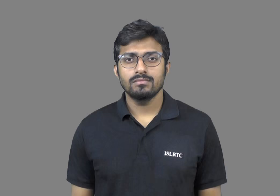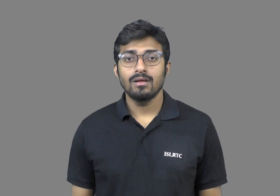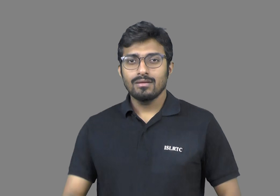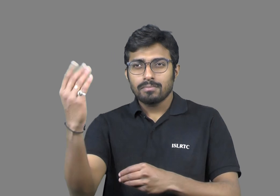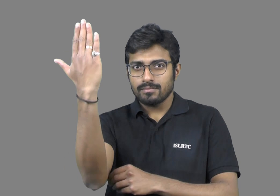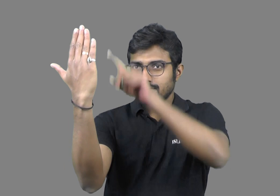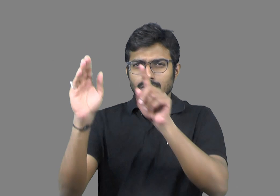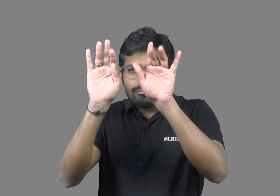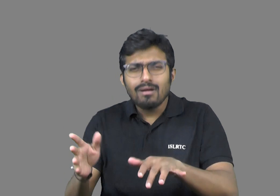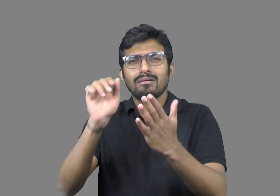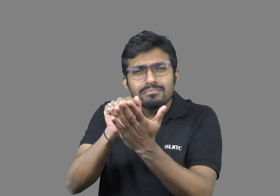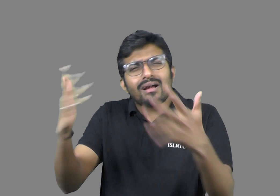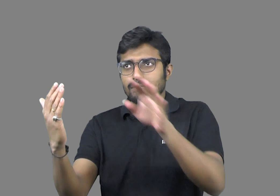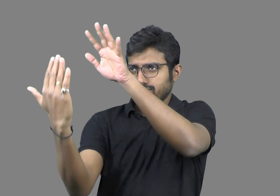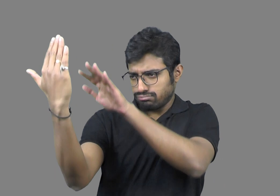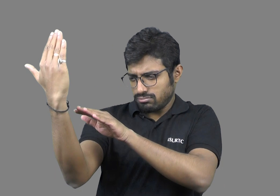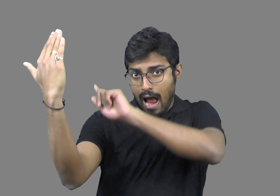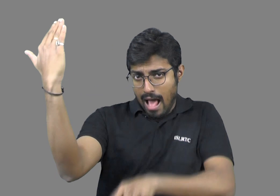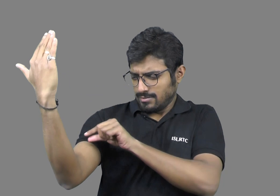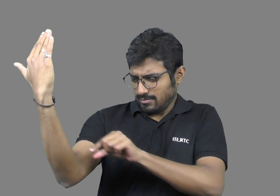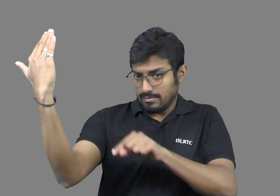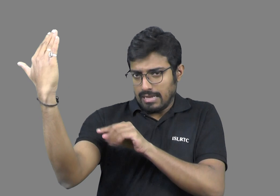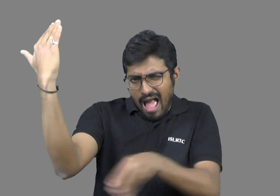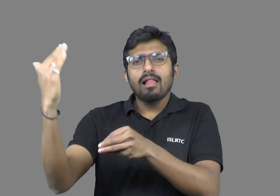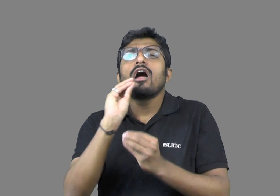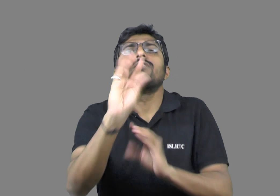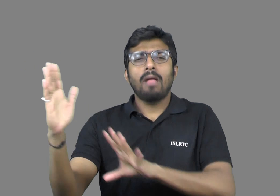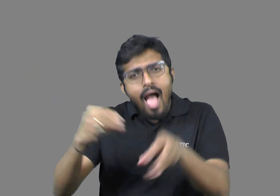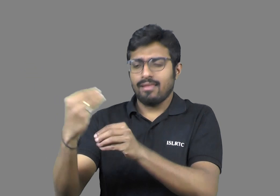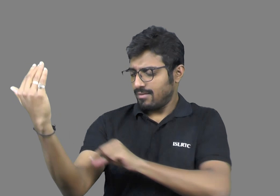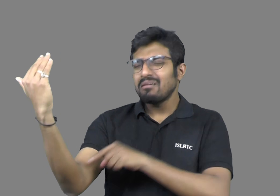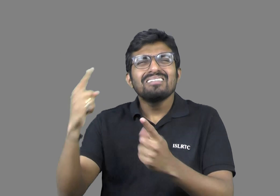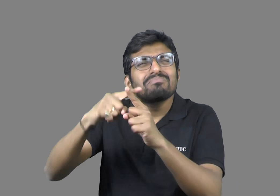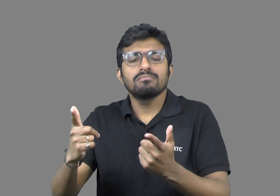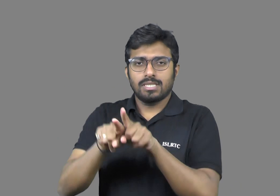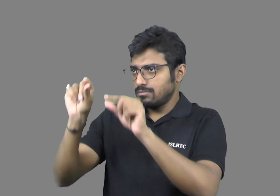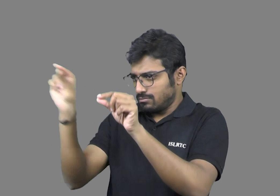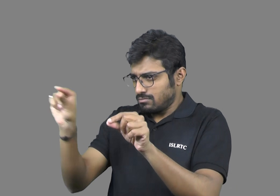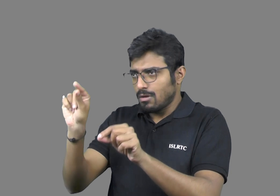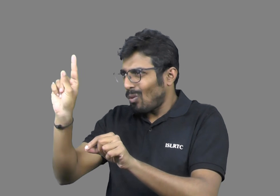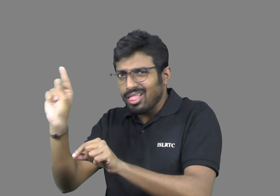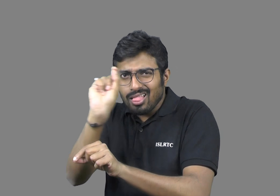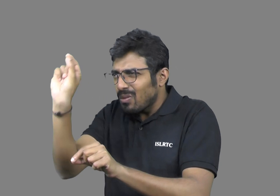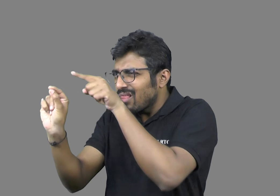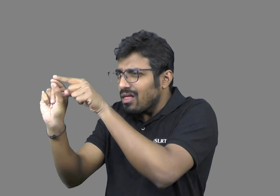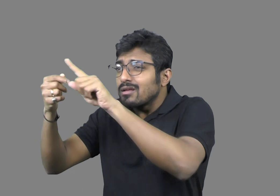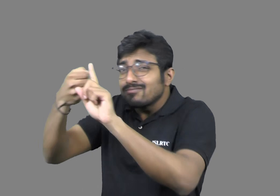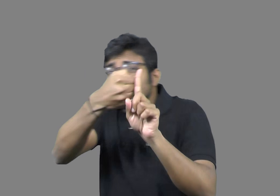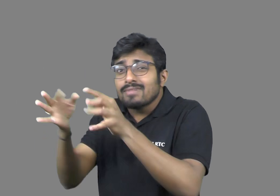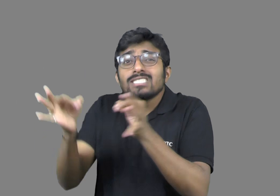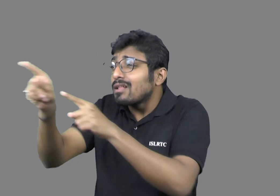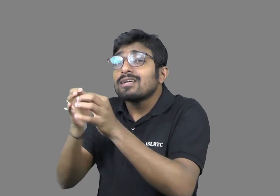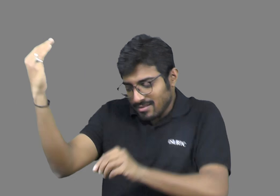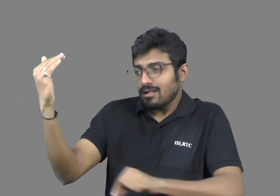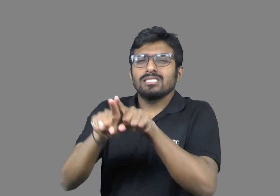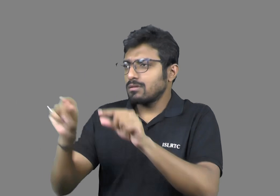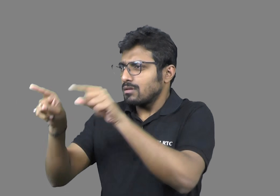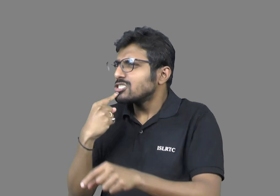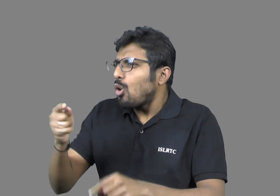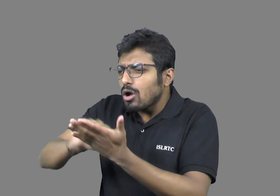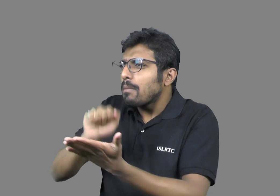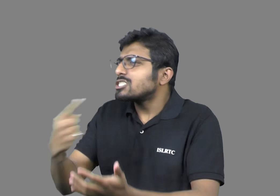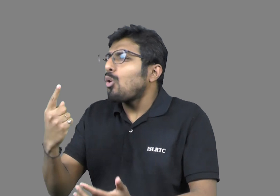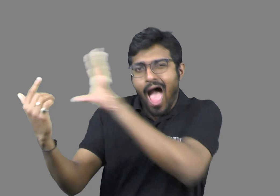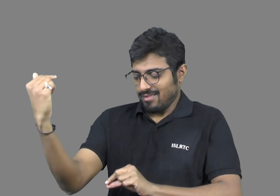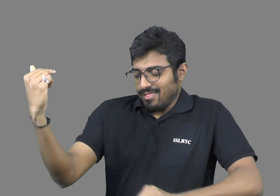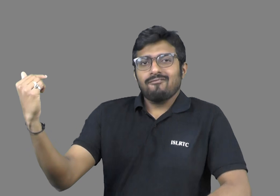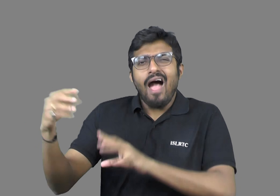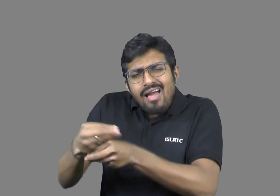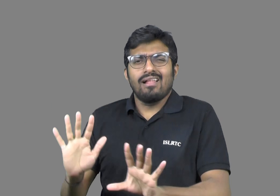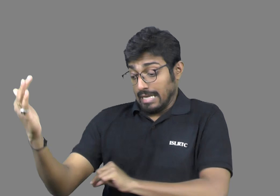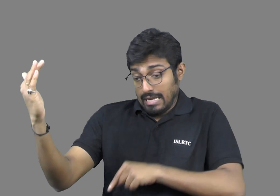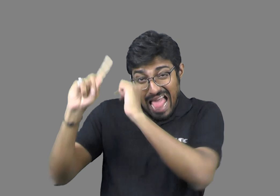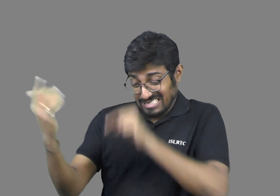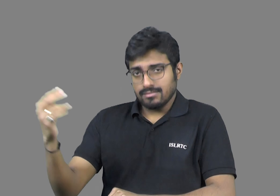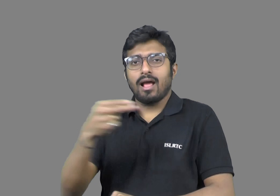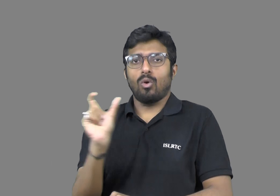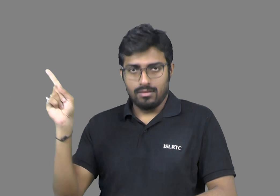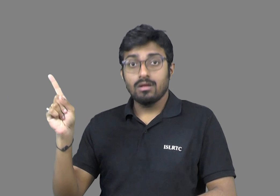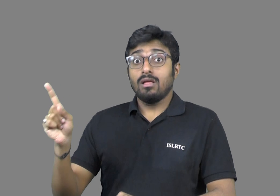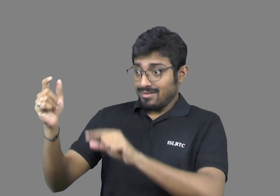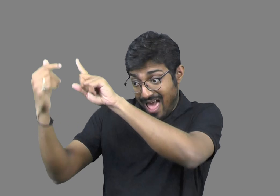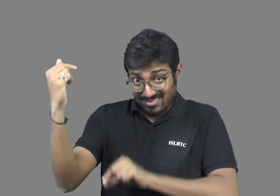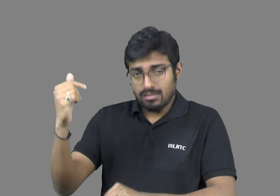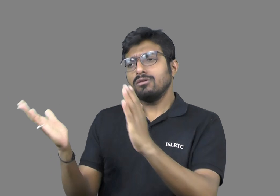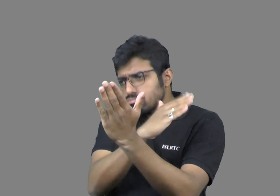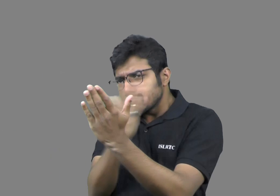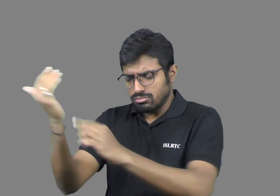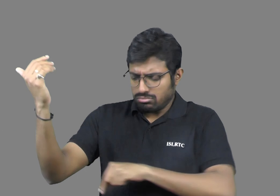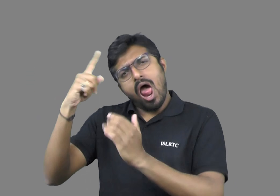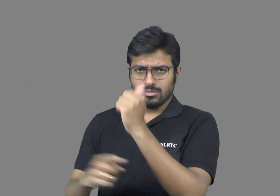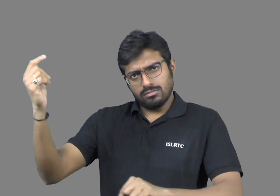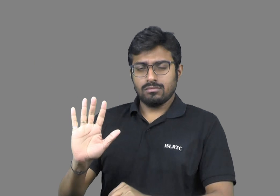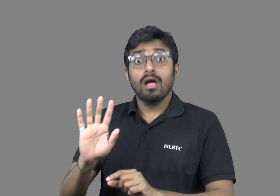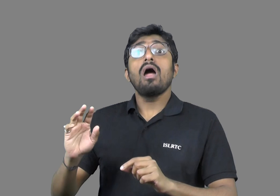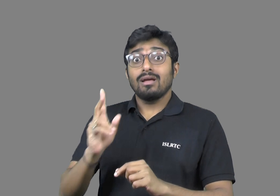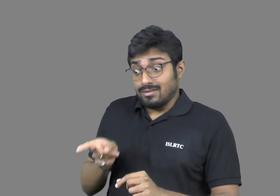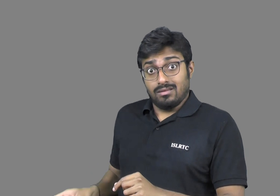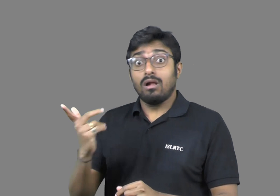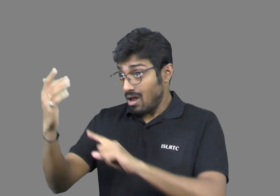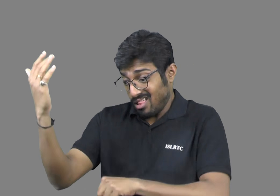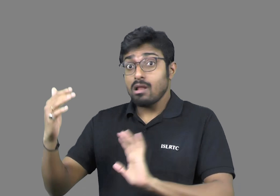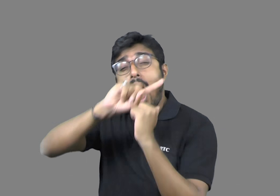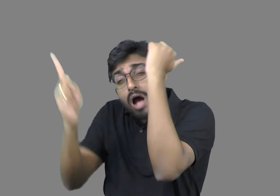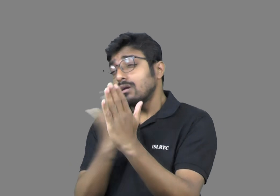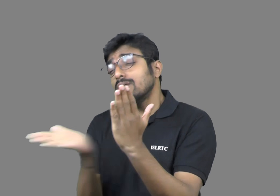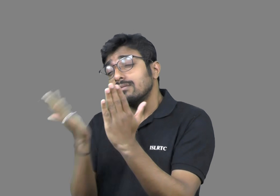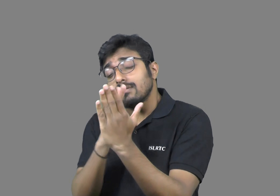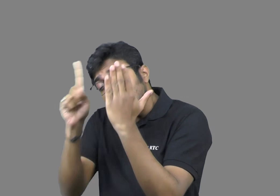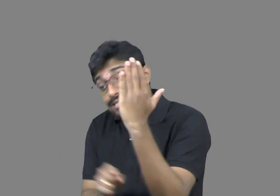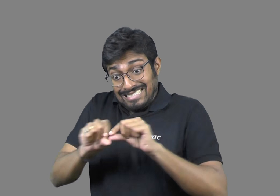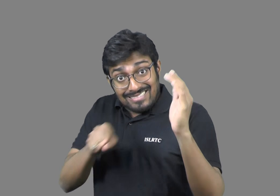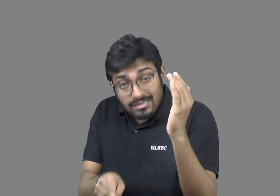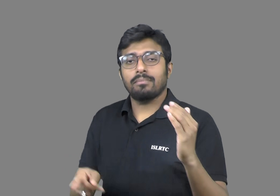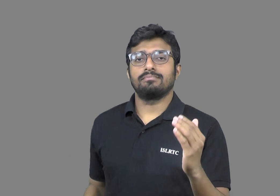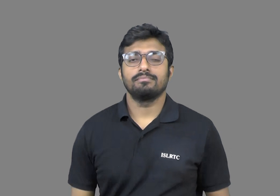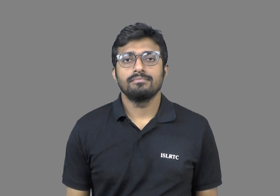Footnote Endnote